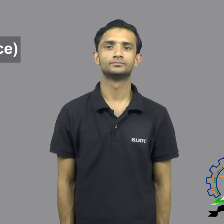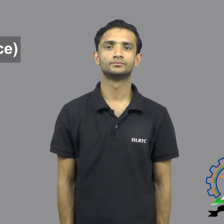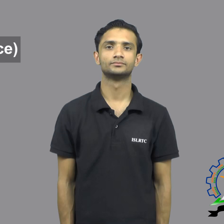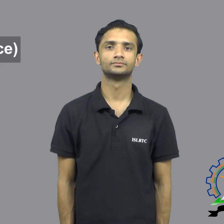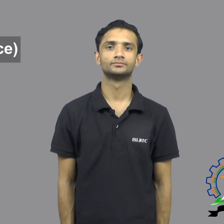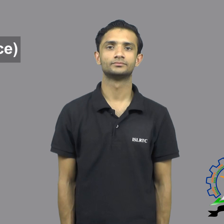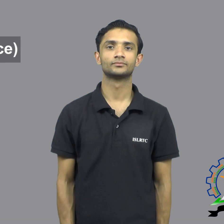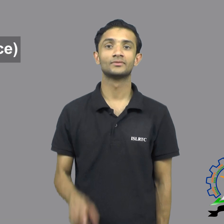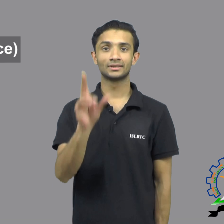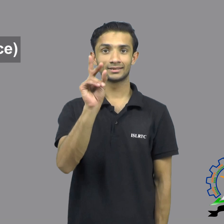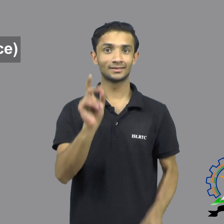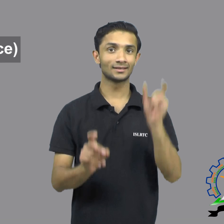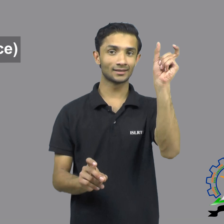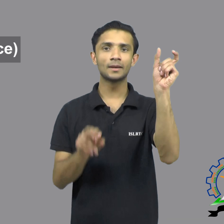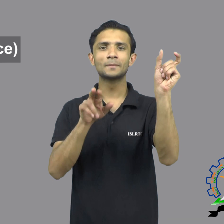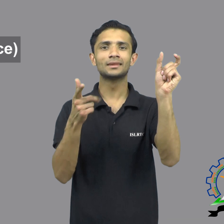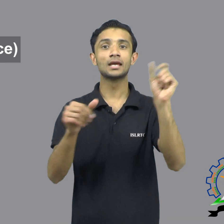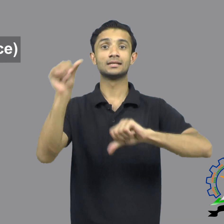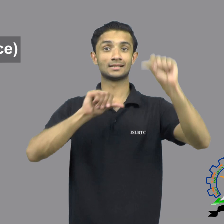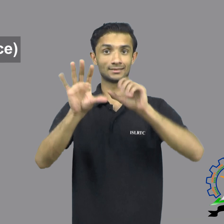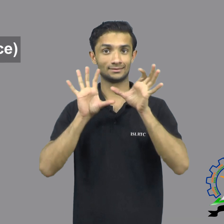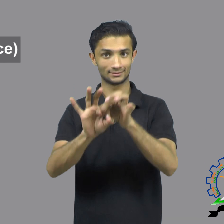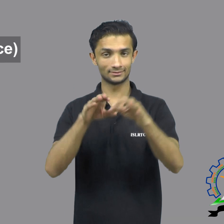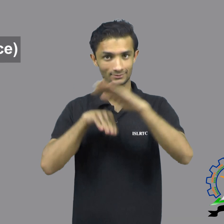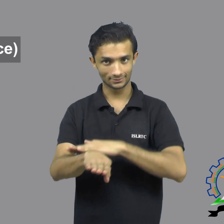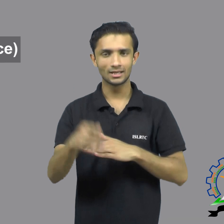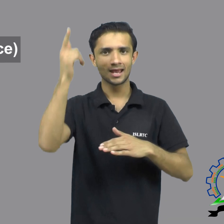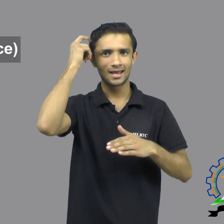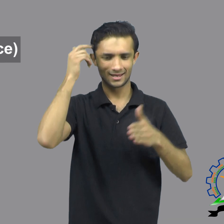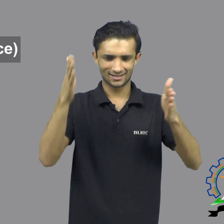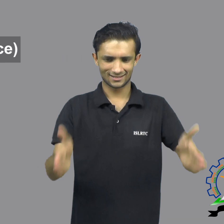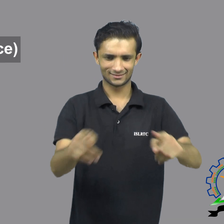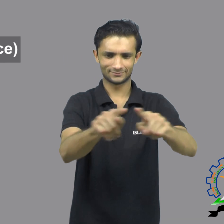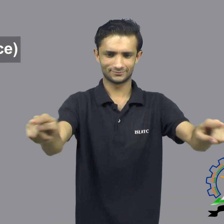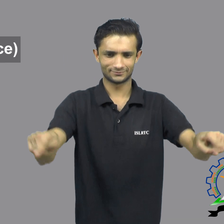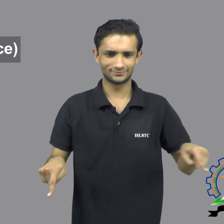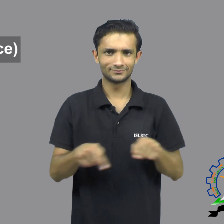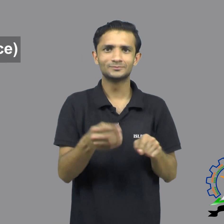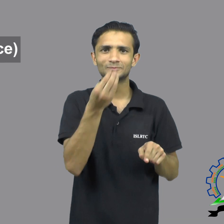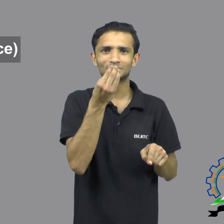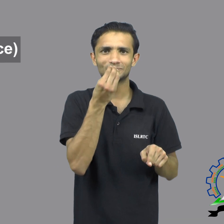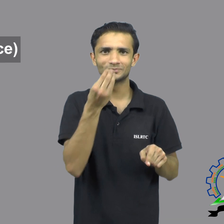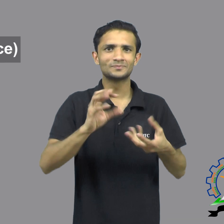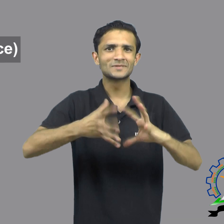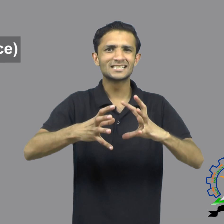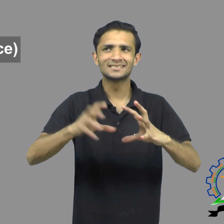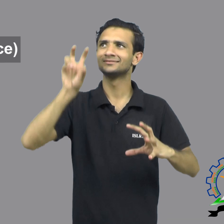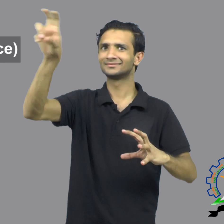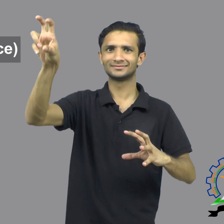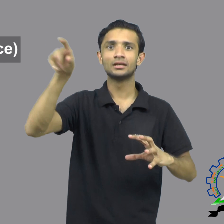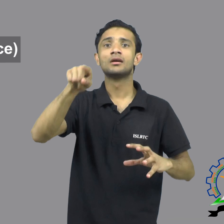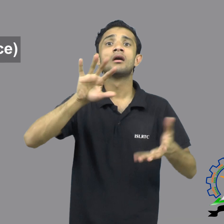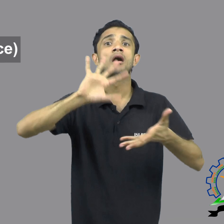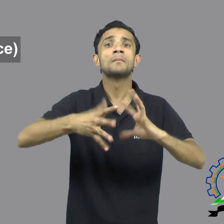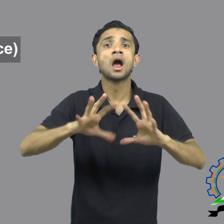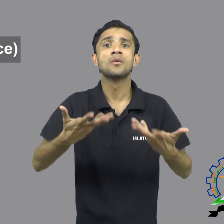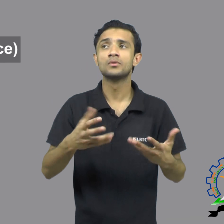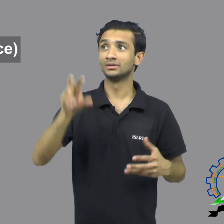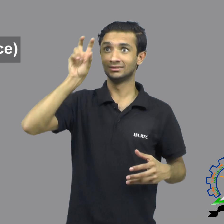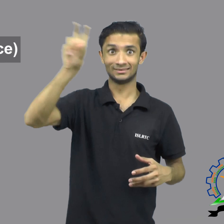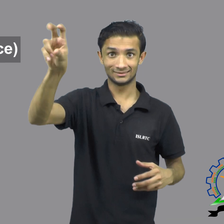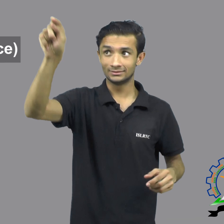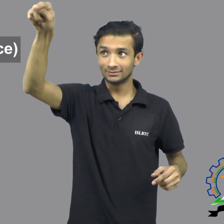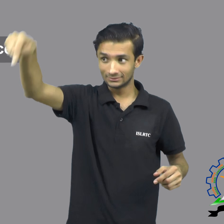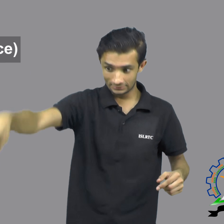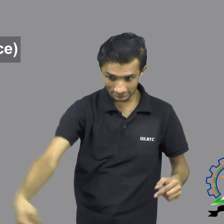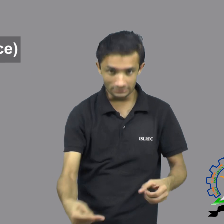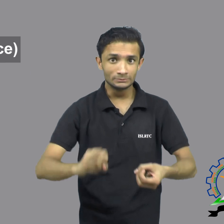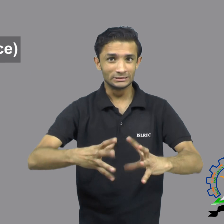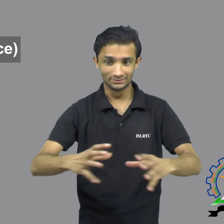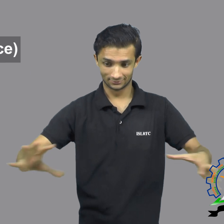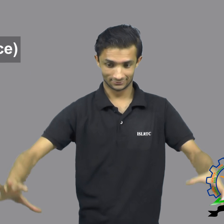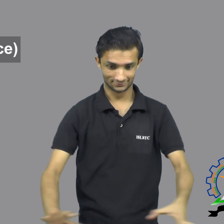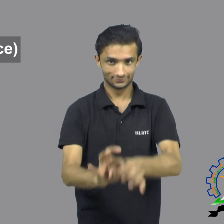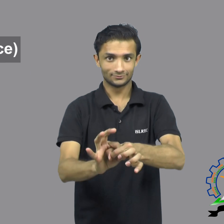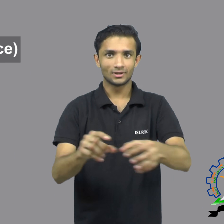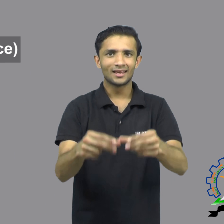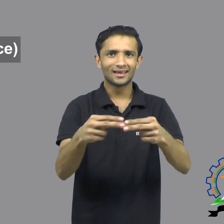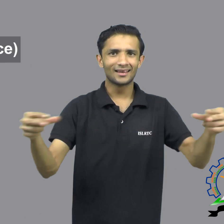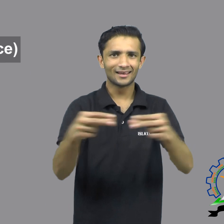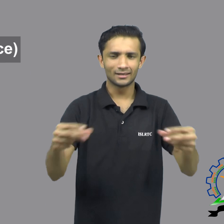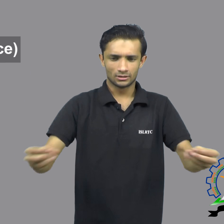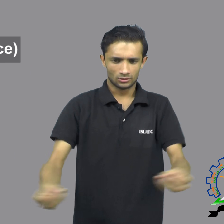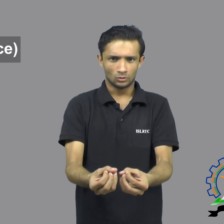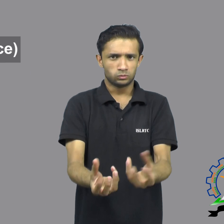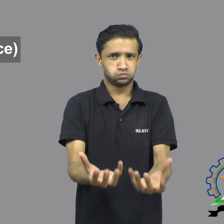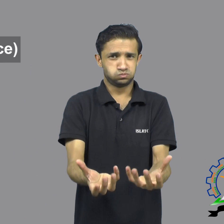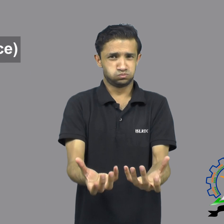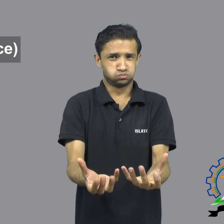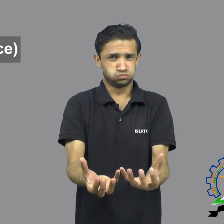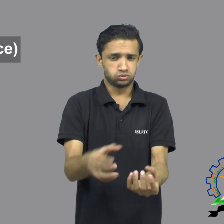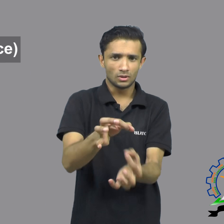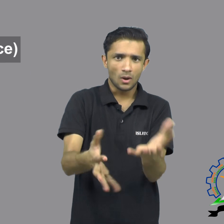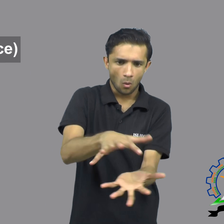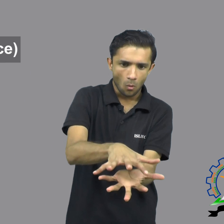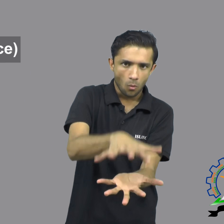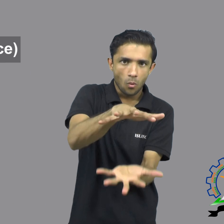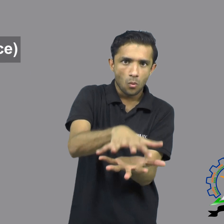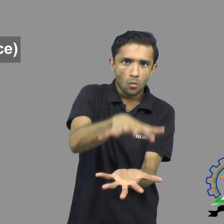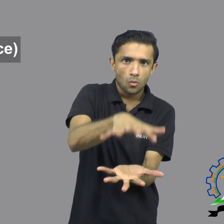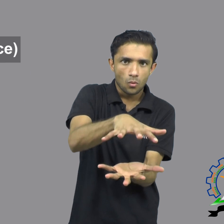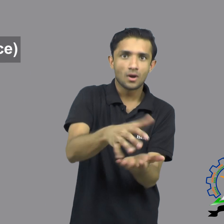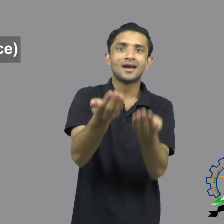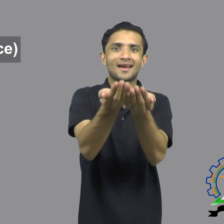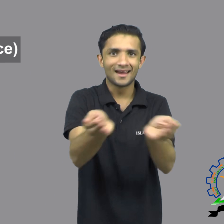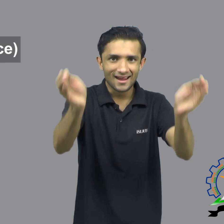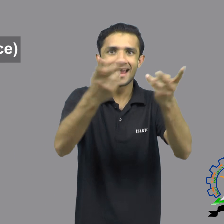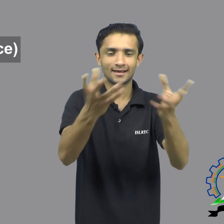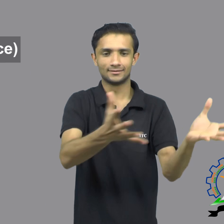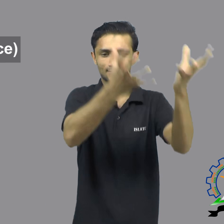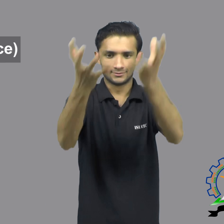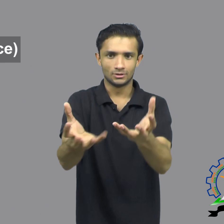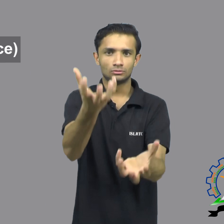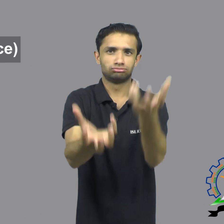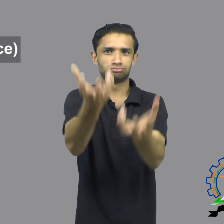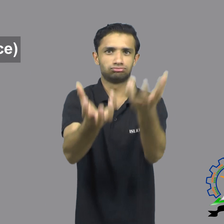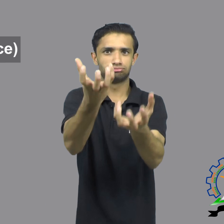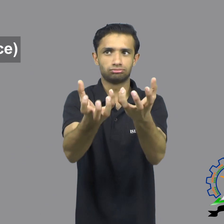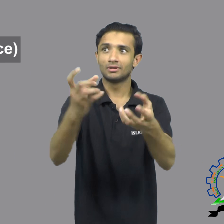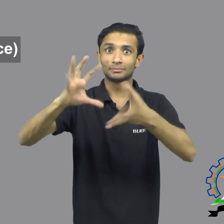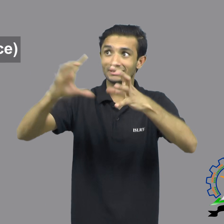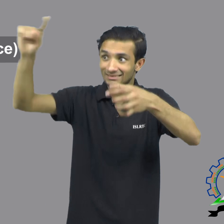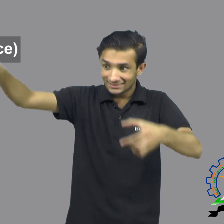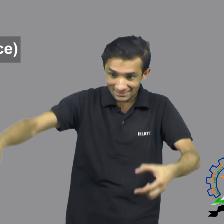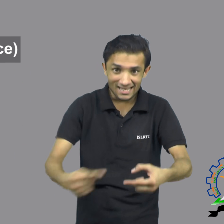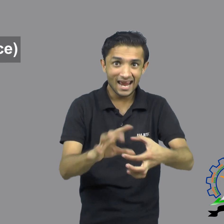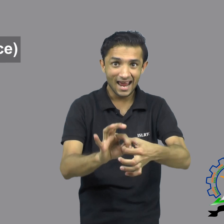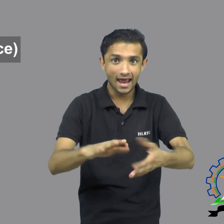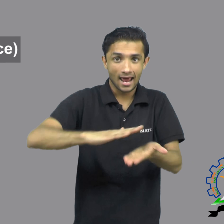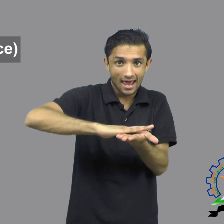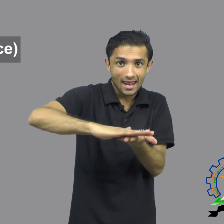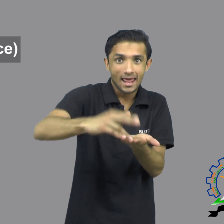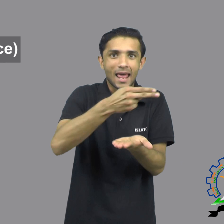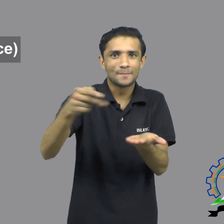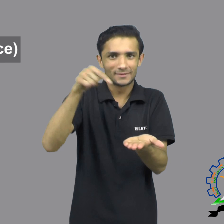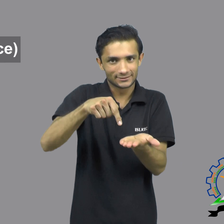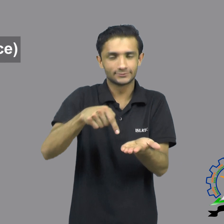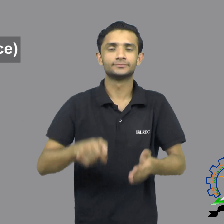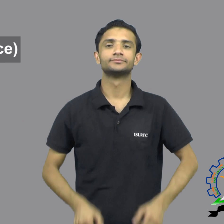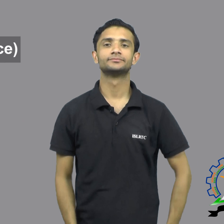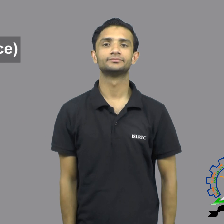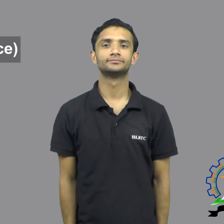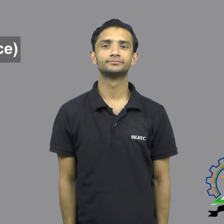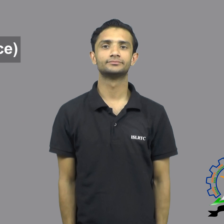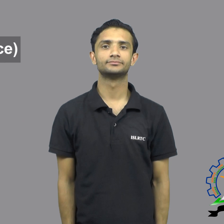Induction (Science)